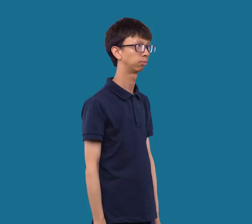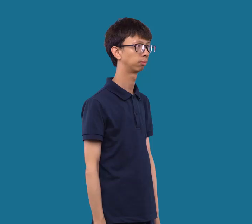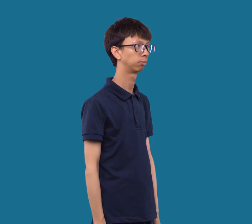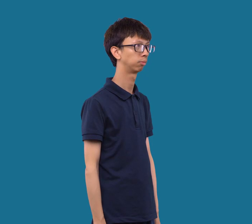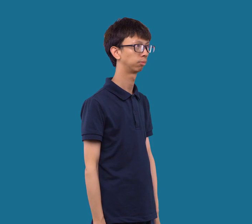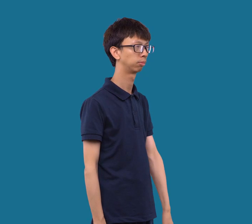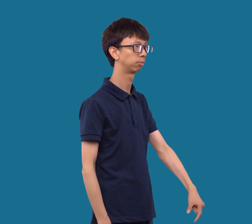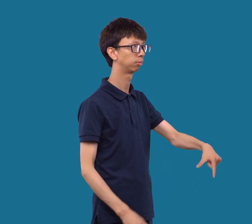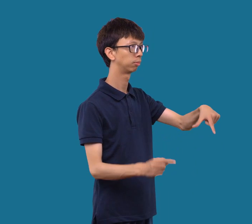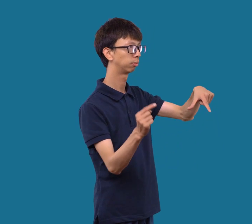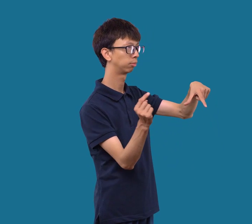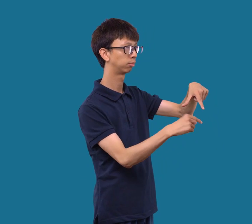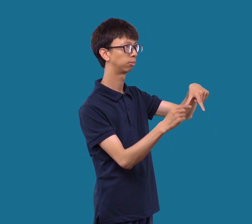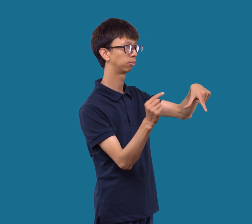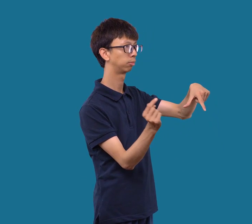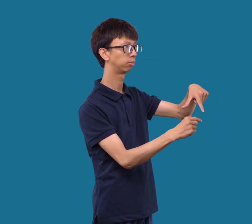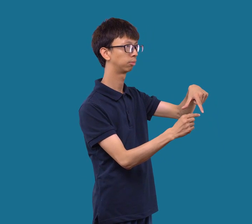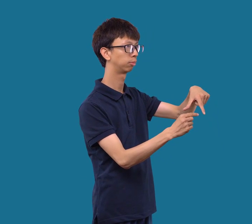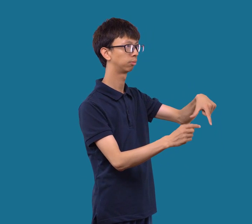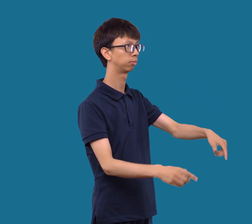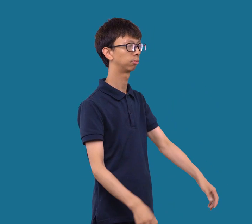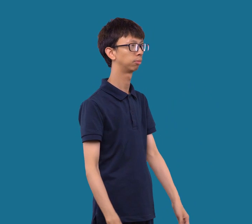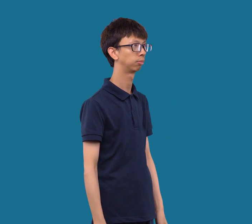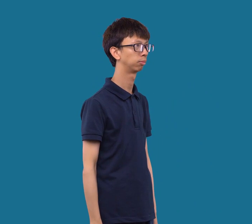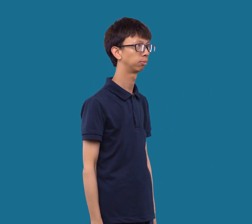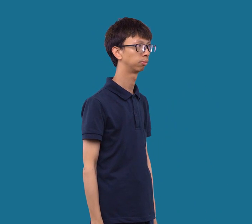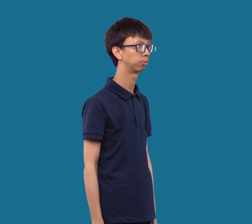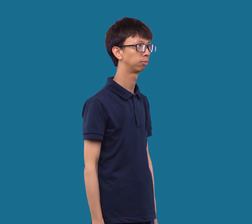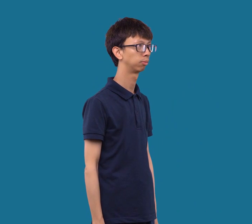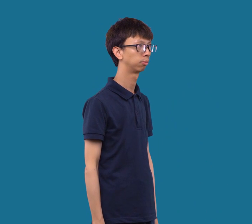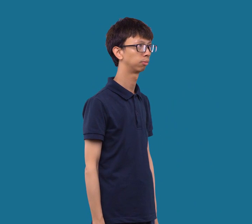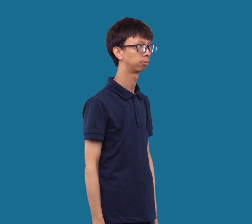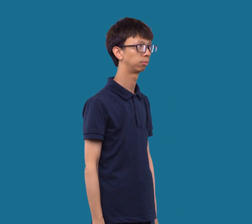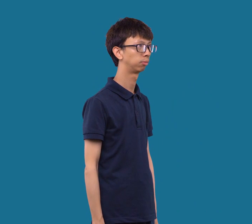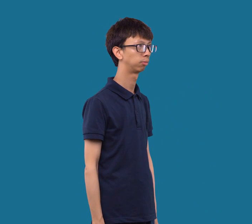khung thành